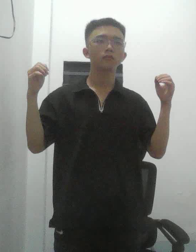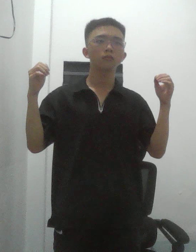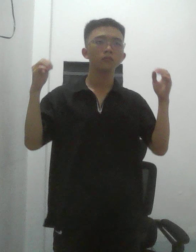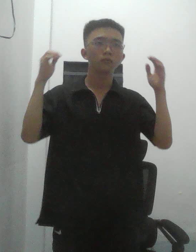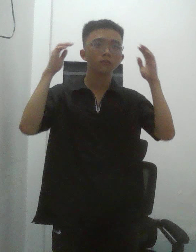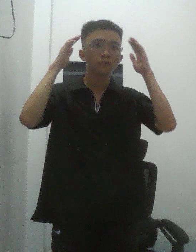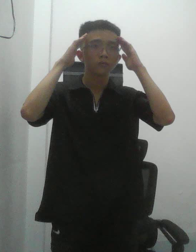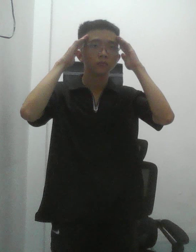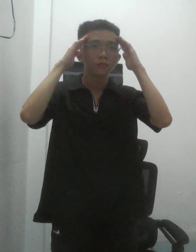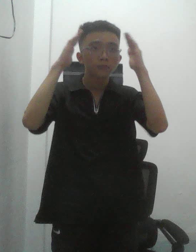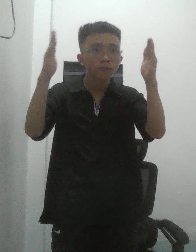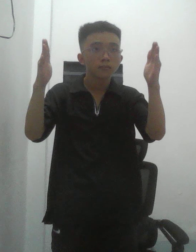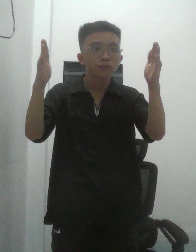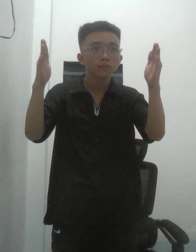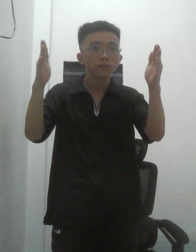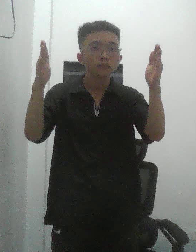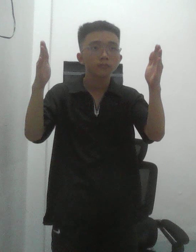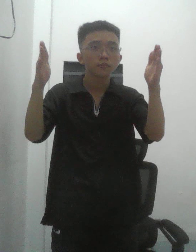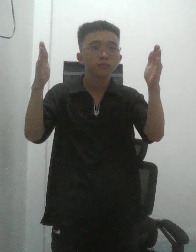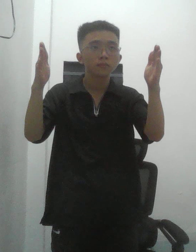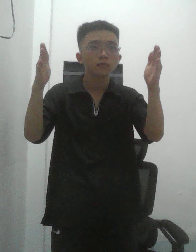quan tam